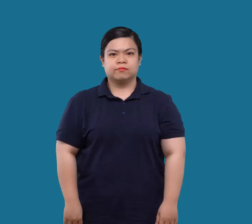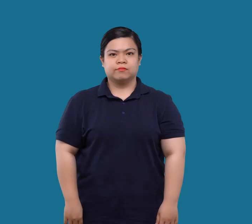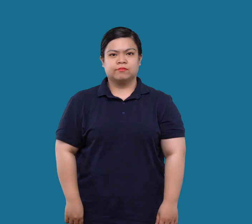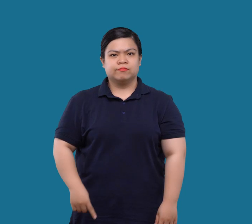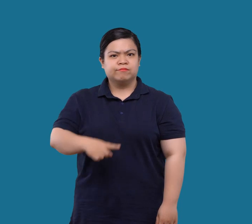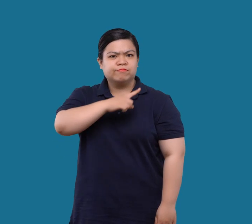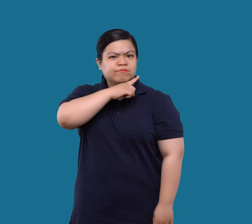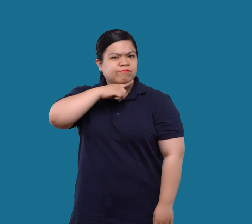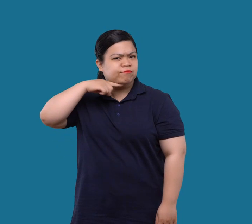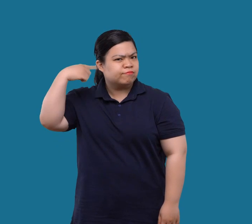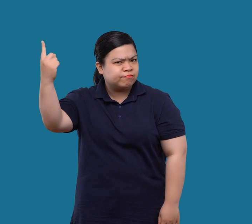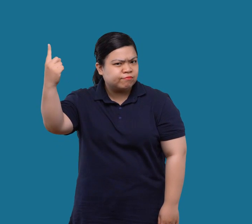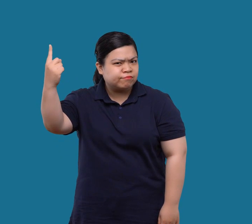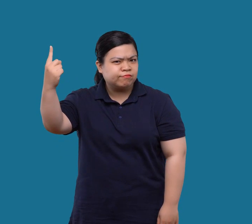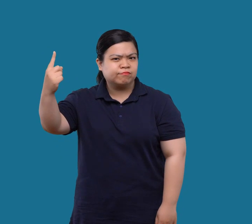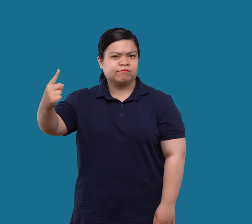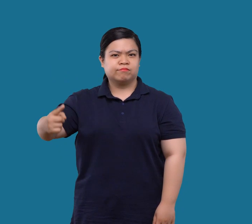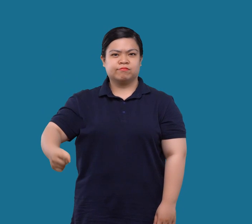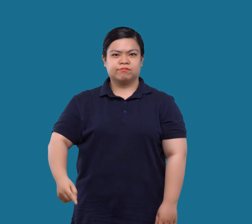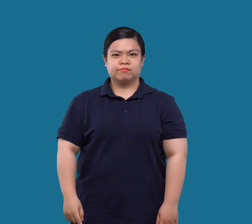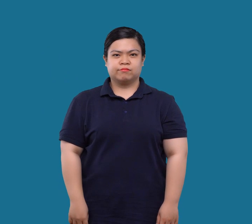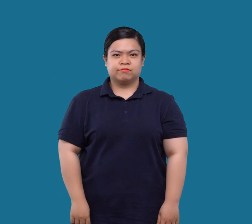quyết tâm